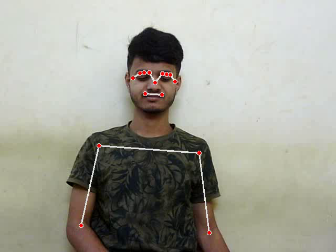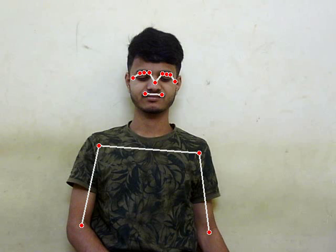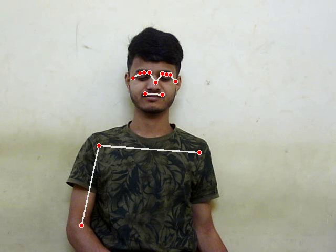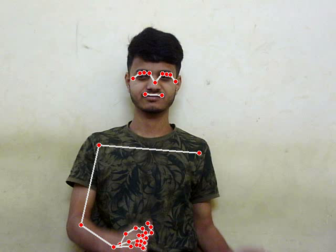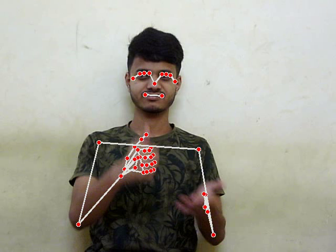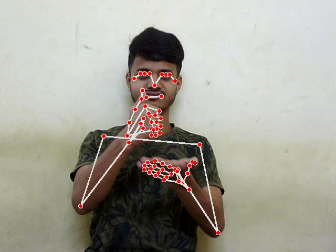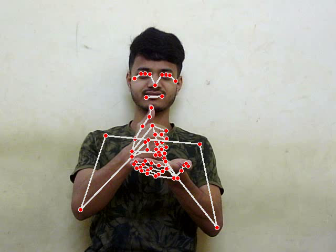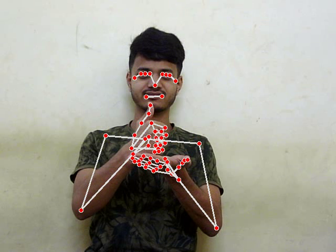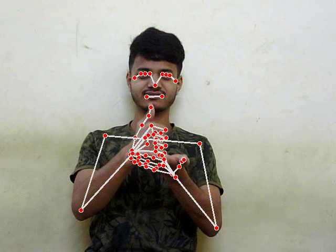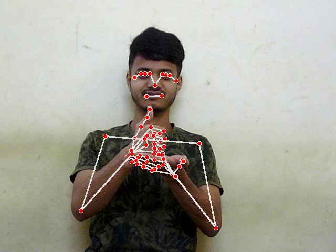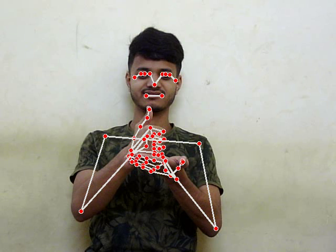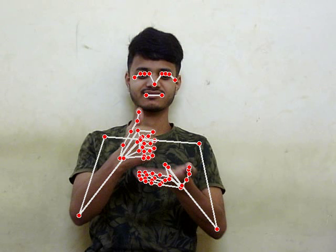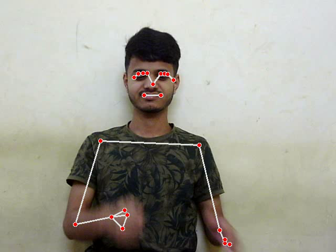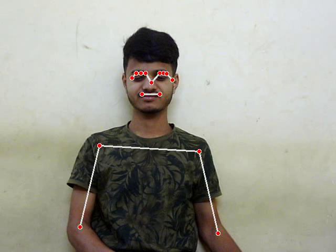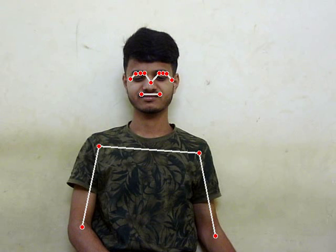help